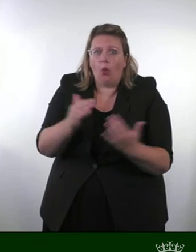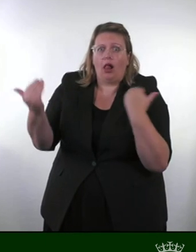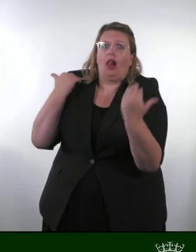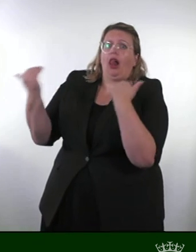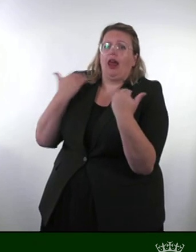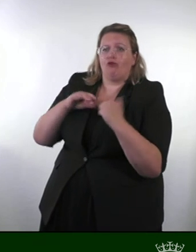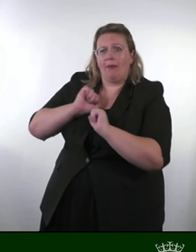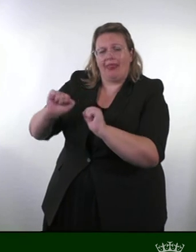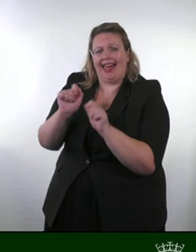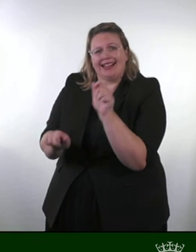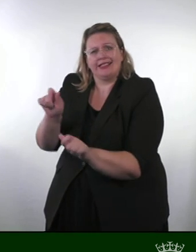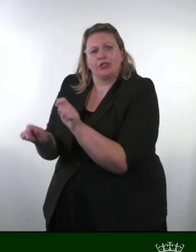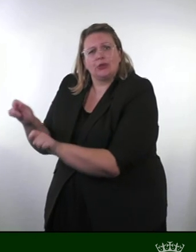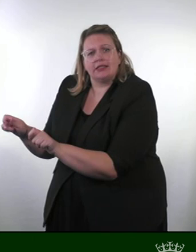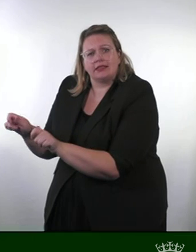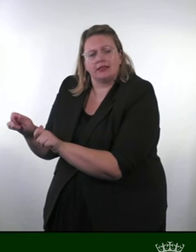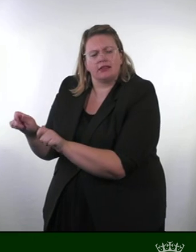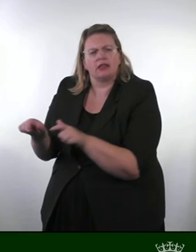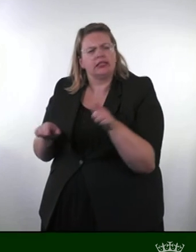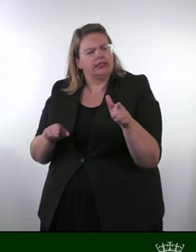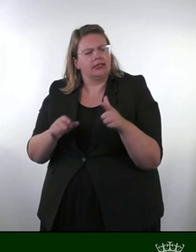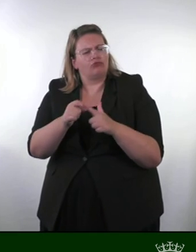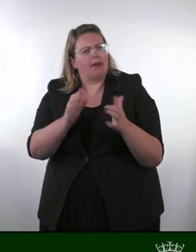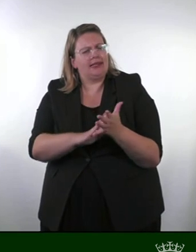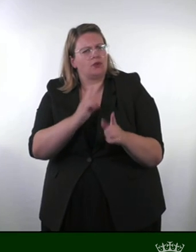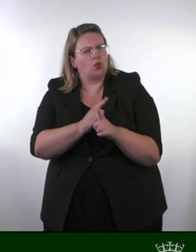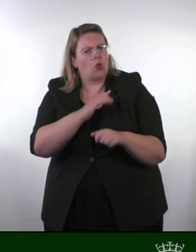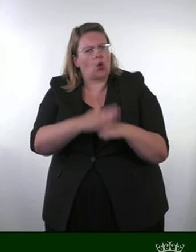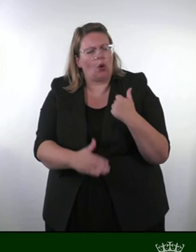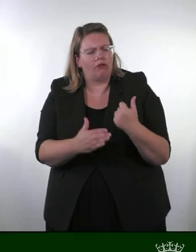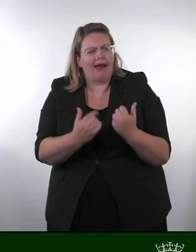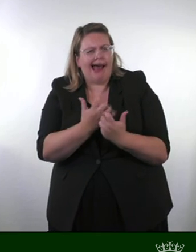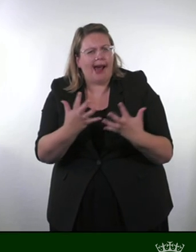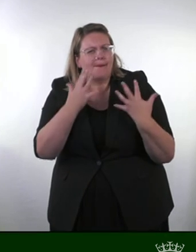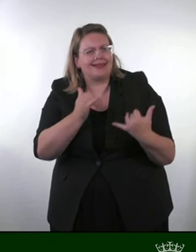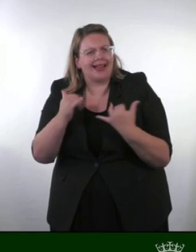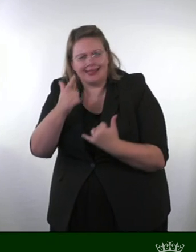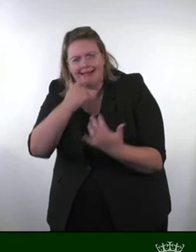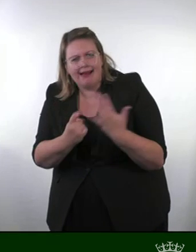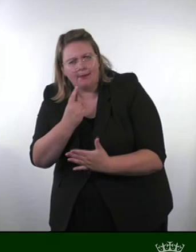The Prime Minister talks about capacity. The latest Government figures were updated last night.